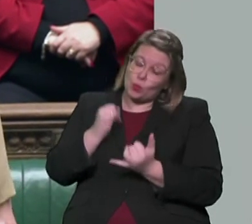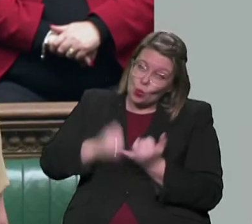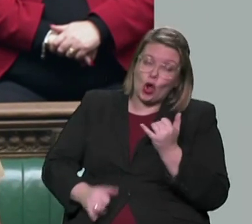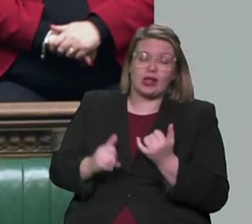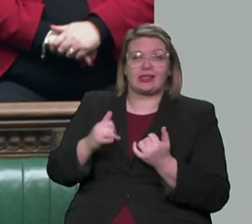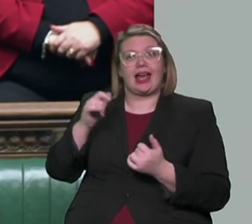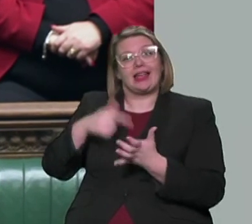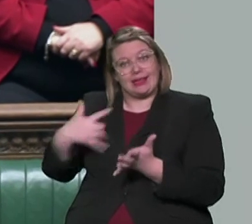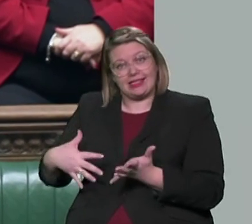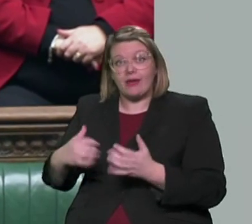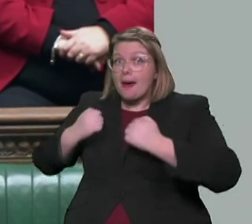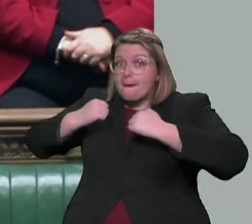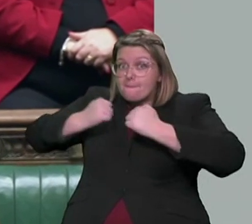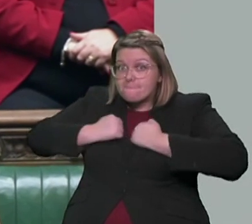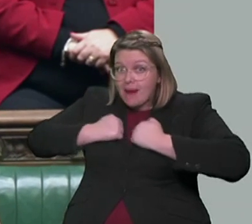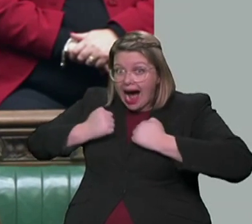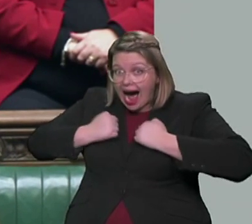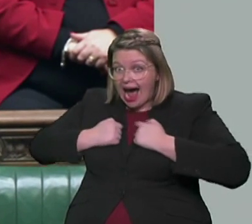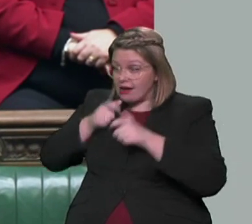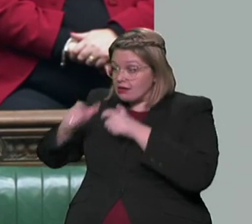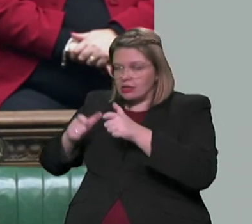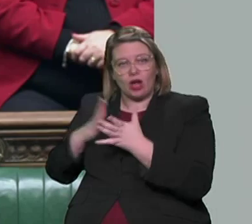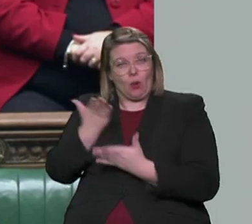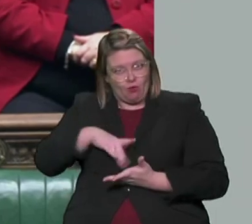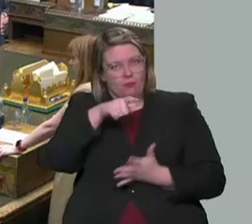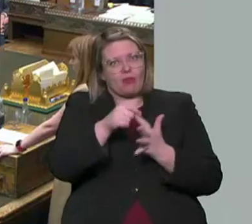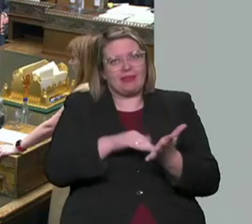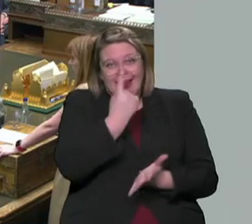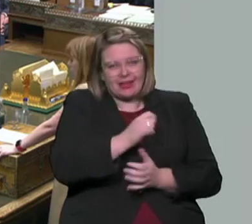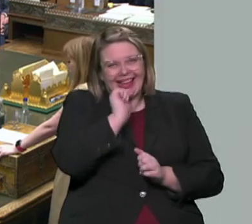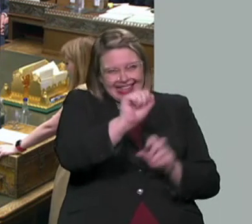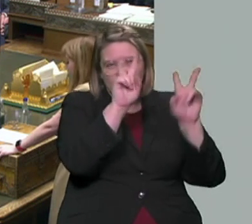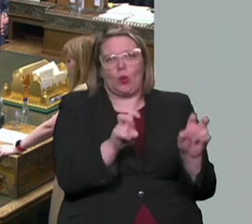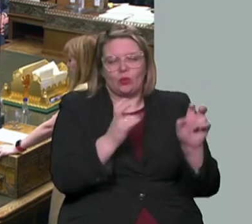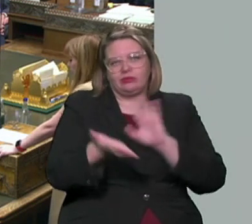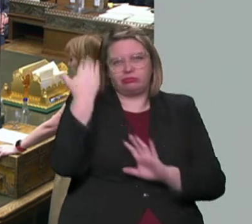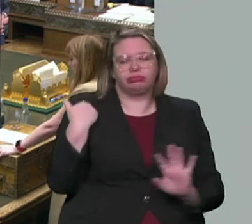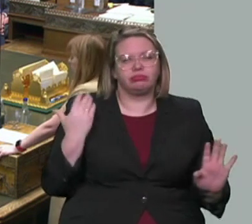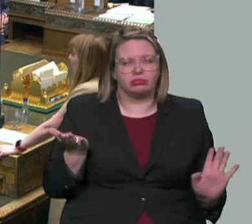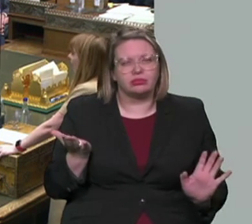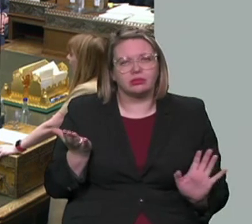Those are not my words, but the words of the Prime Minister himself.